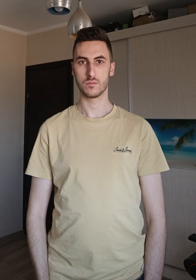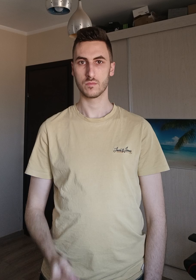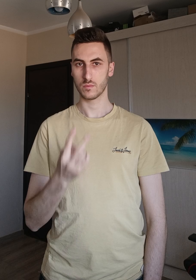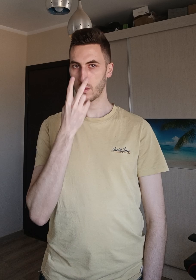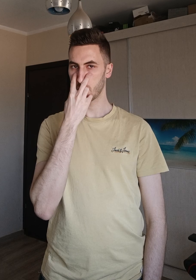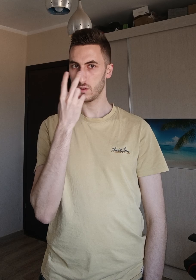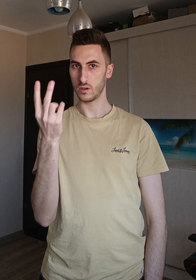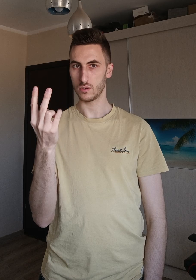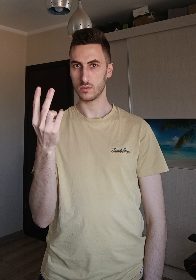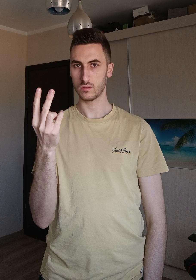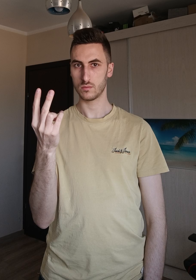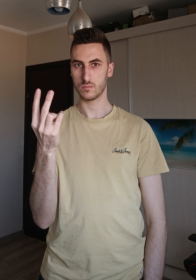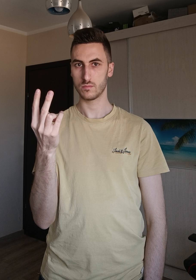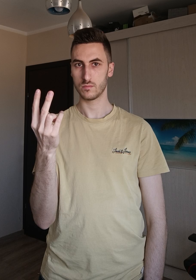לראות